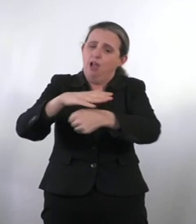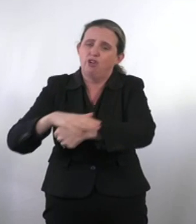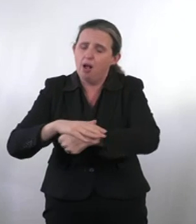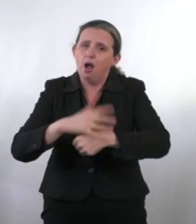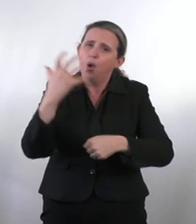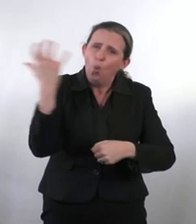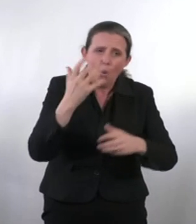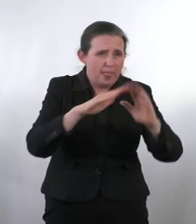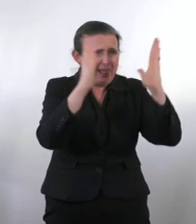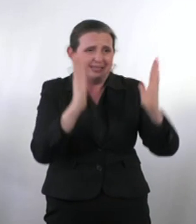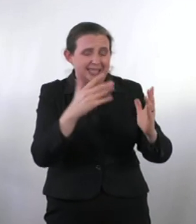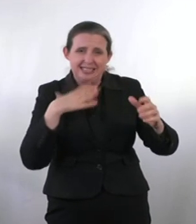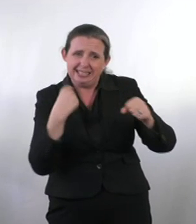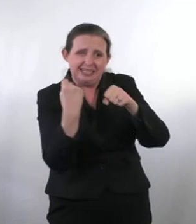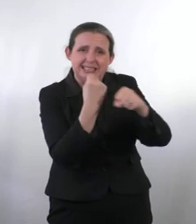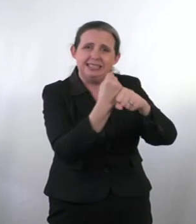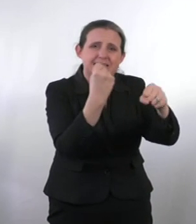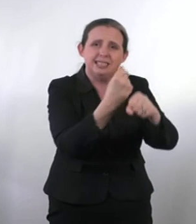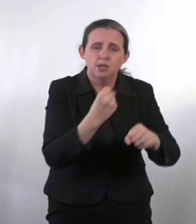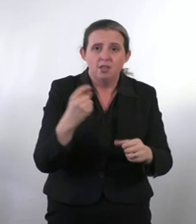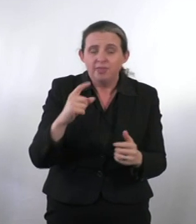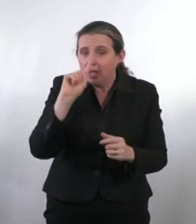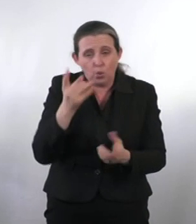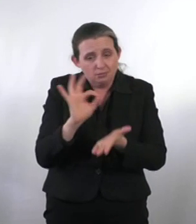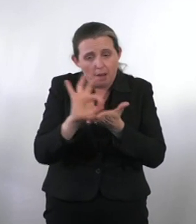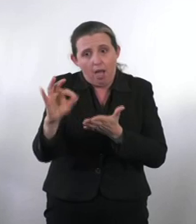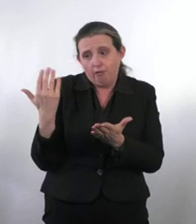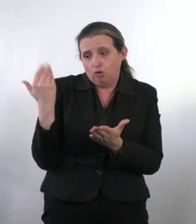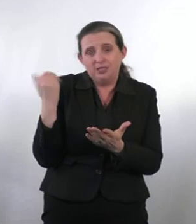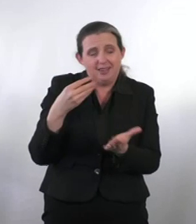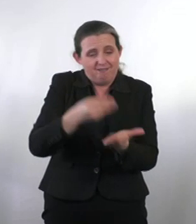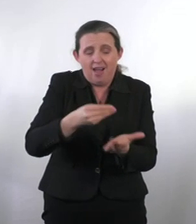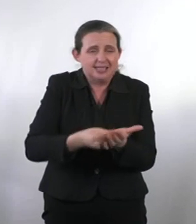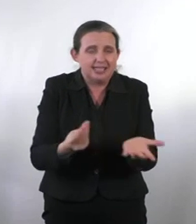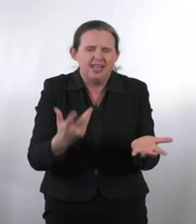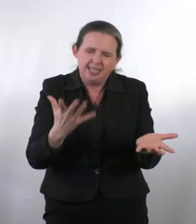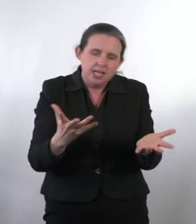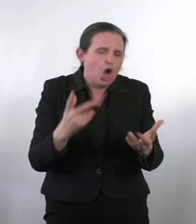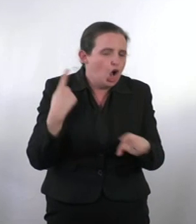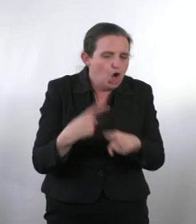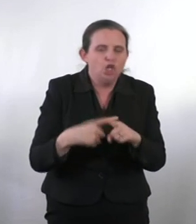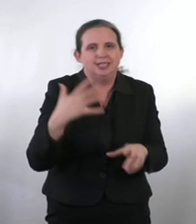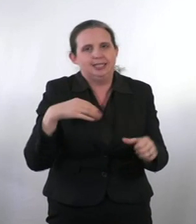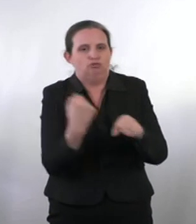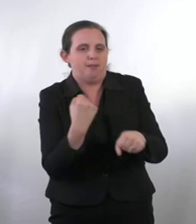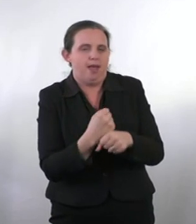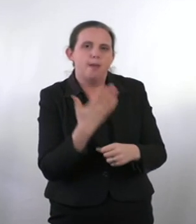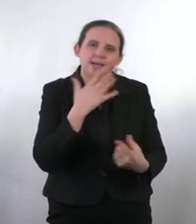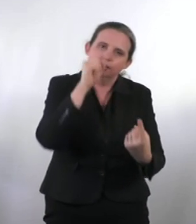Those types of school were unable to apply for the most recent round of funding and are in urgent need of repair.